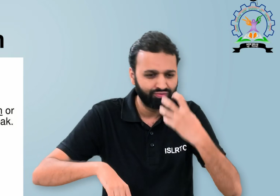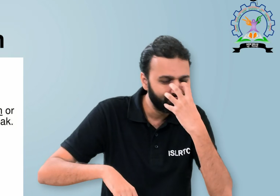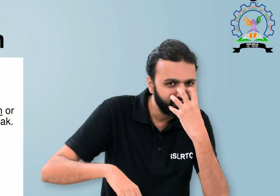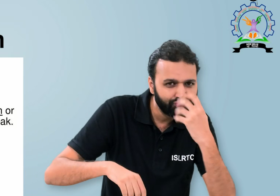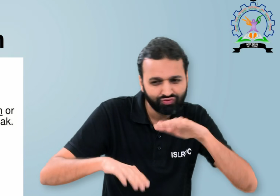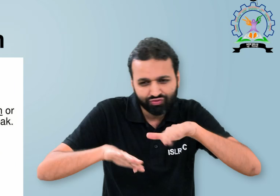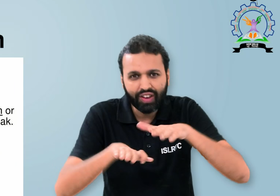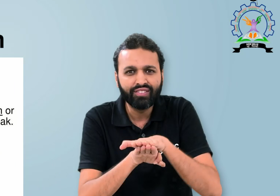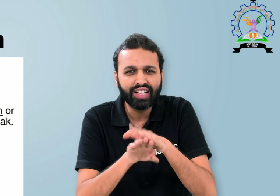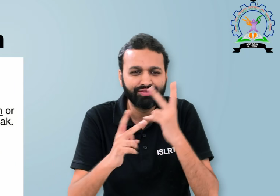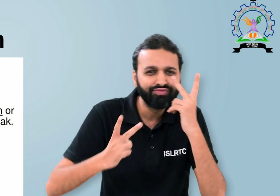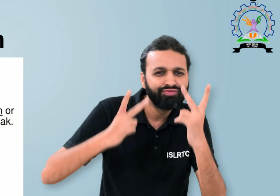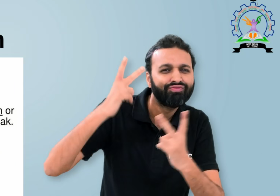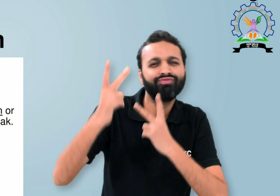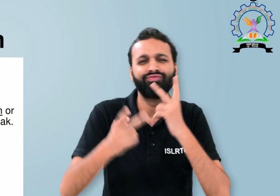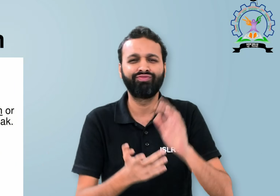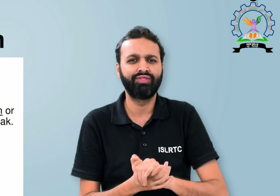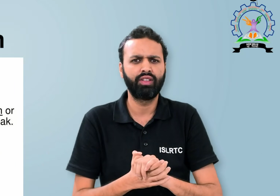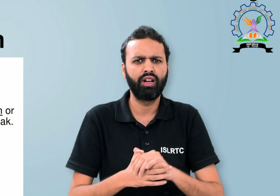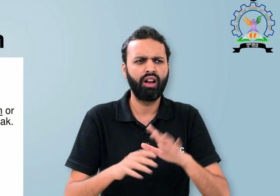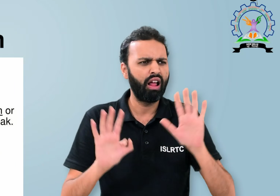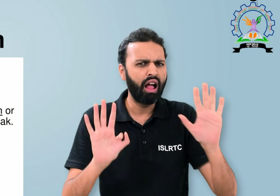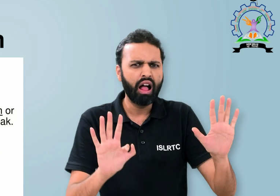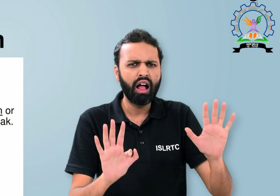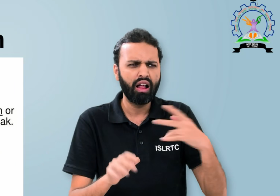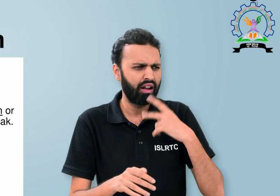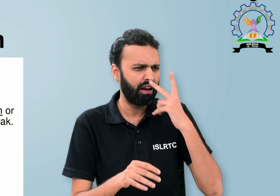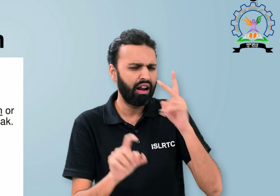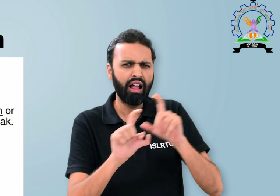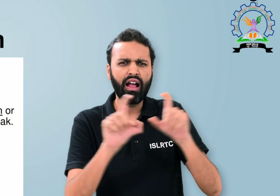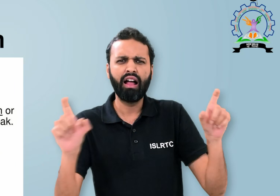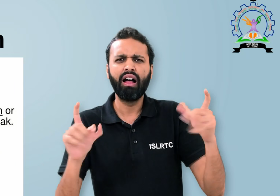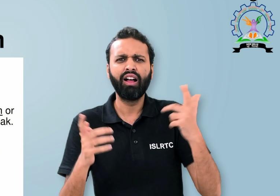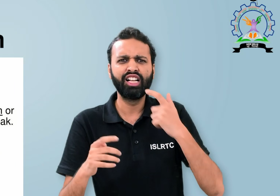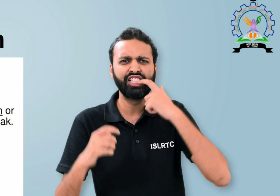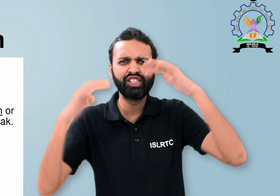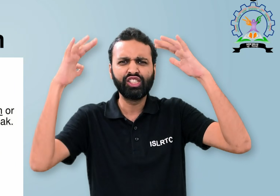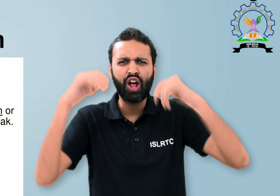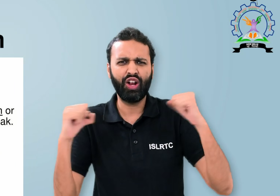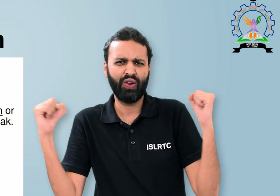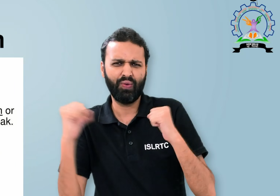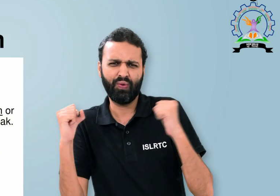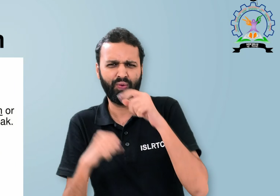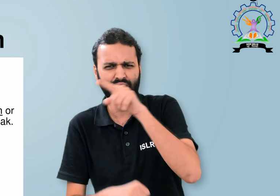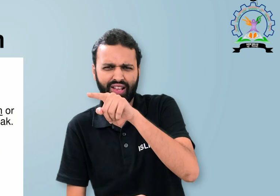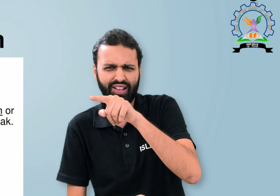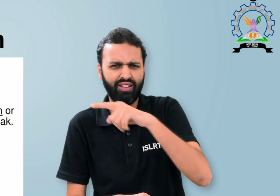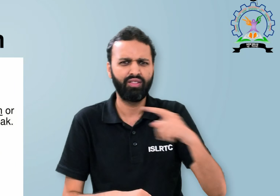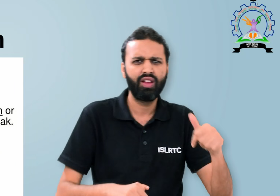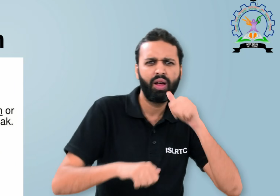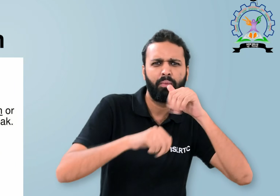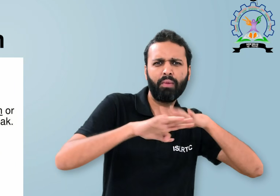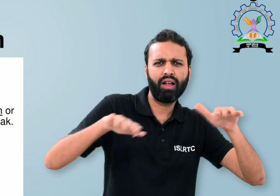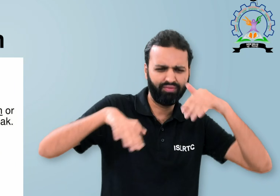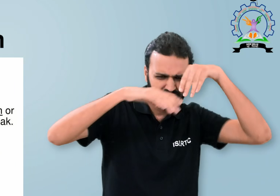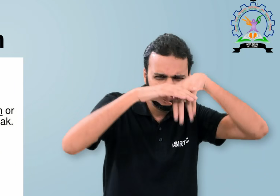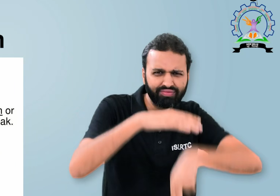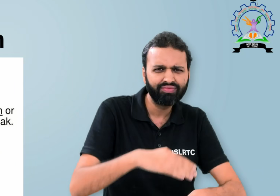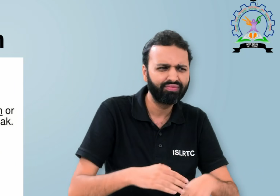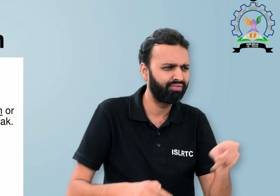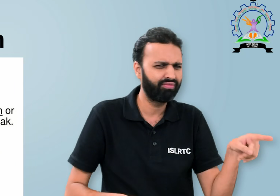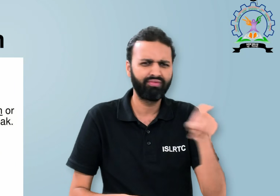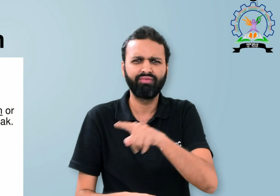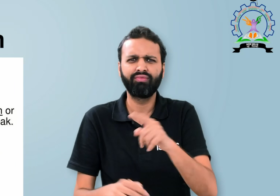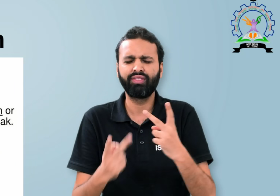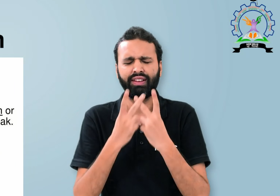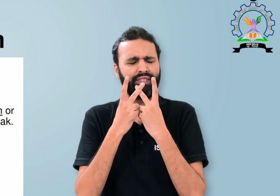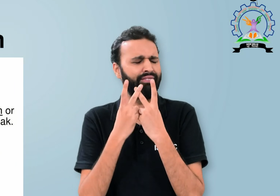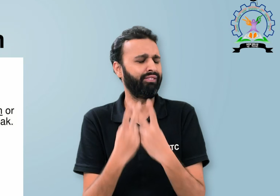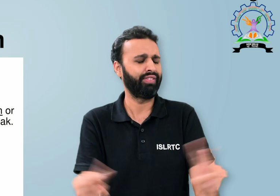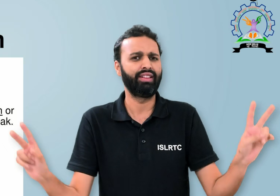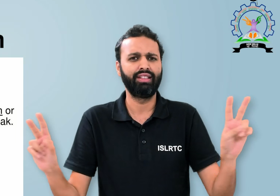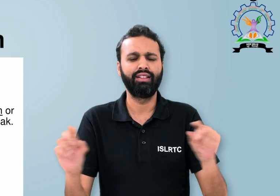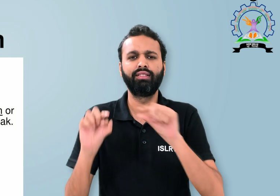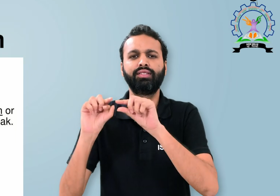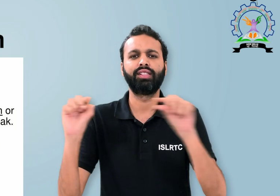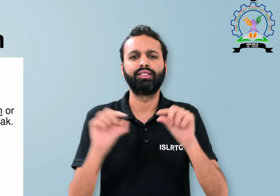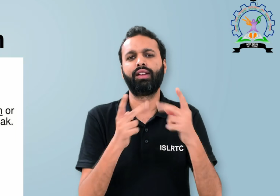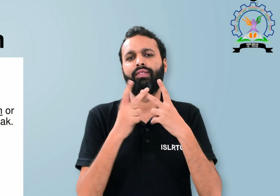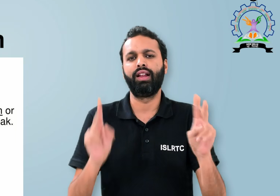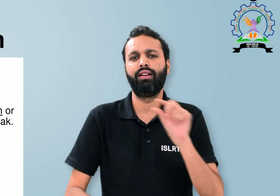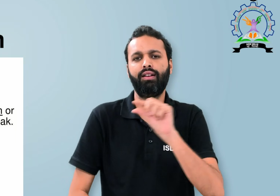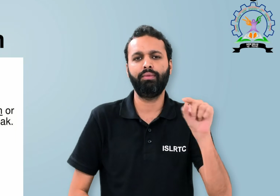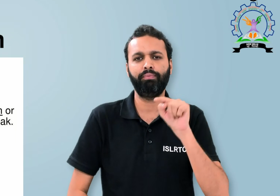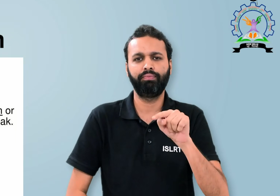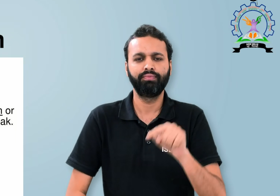So two completely different or opposite situations are mentioned in the sentence.